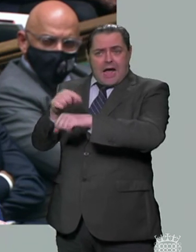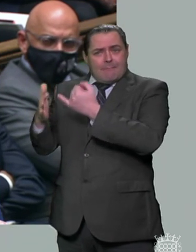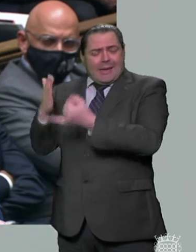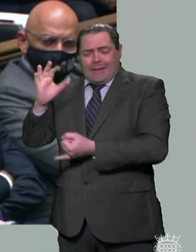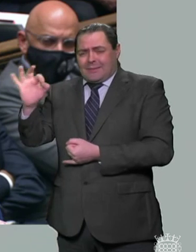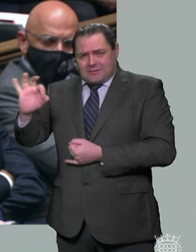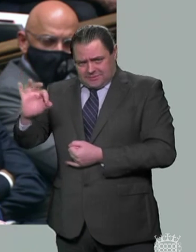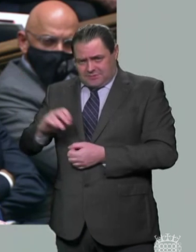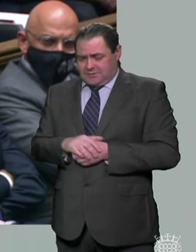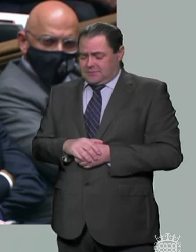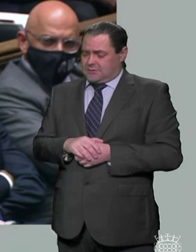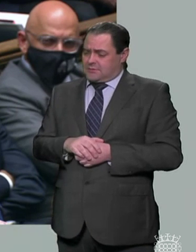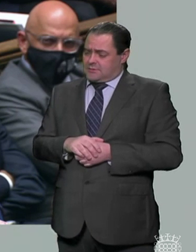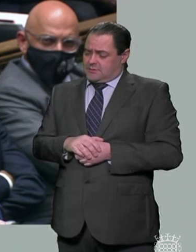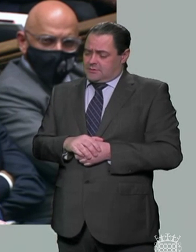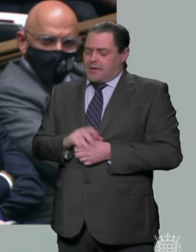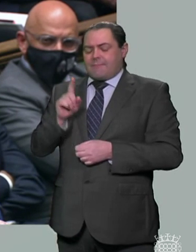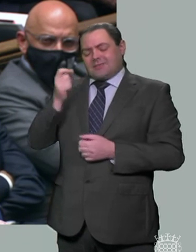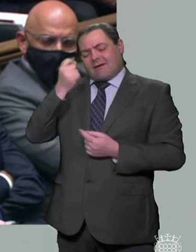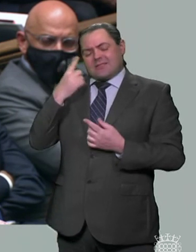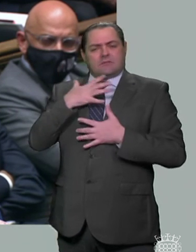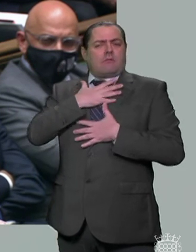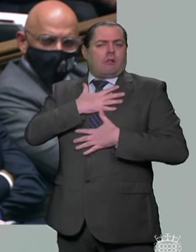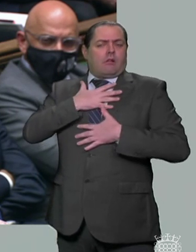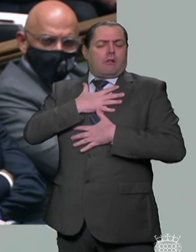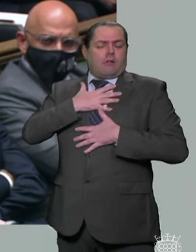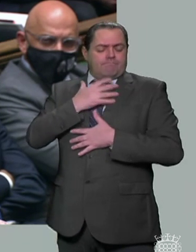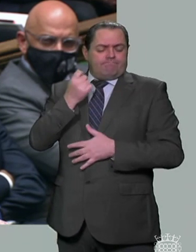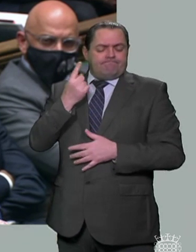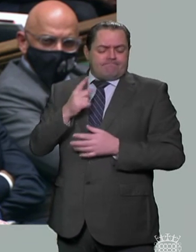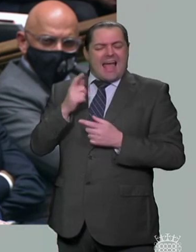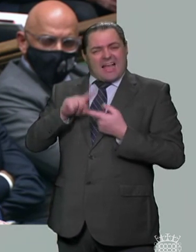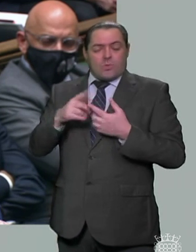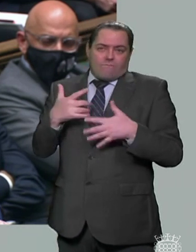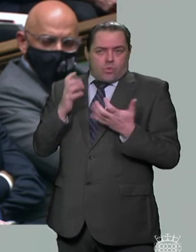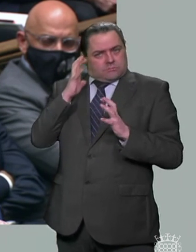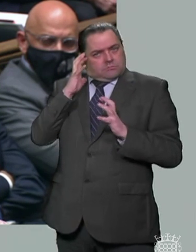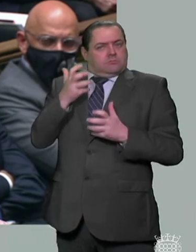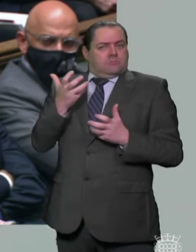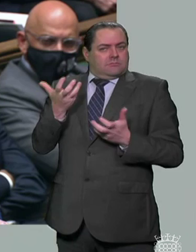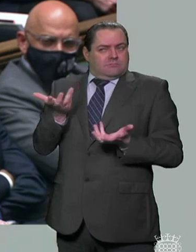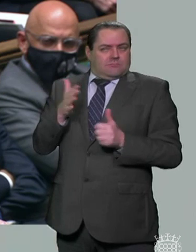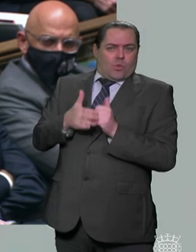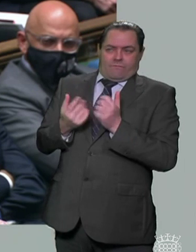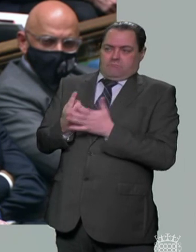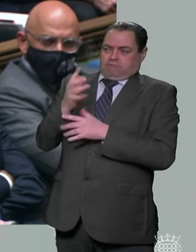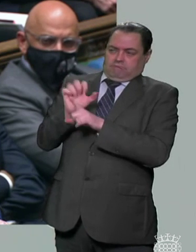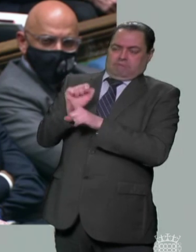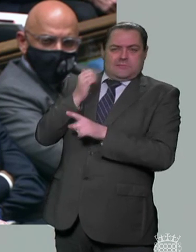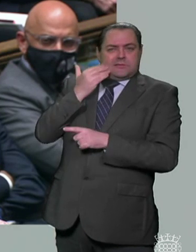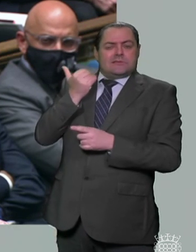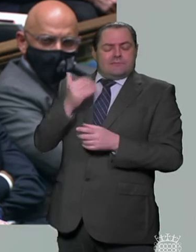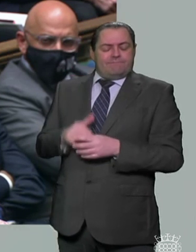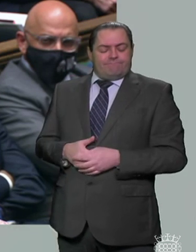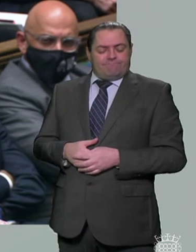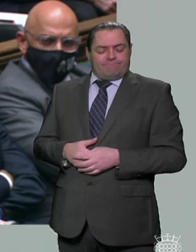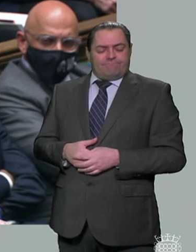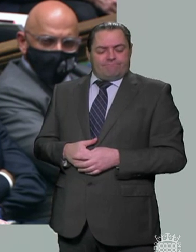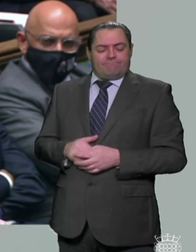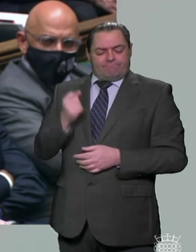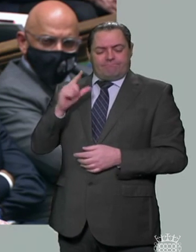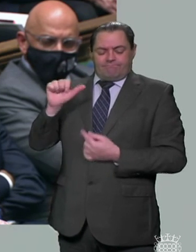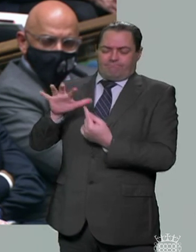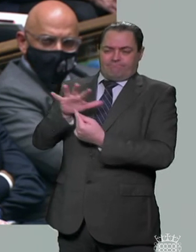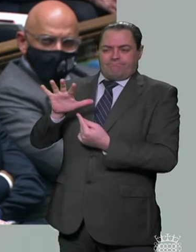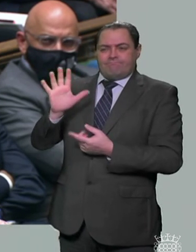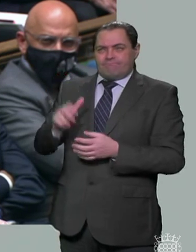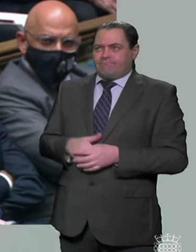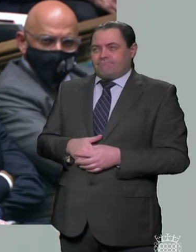I understand the particular distress and anxiety that the right honourable Lady’s circumstances are causing.